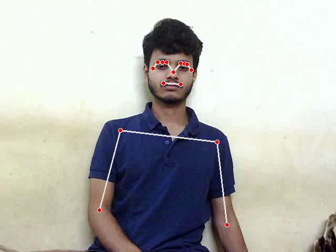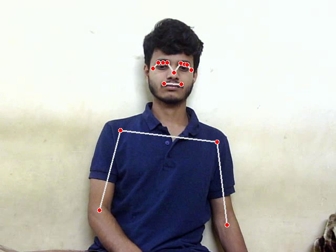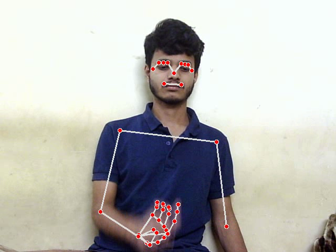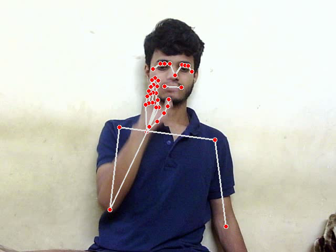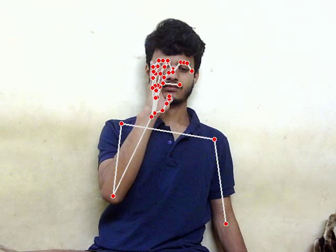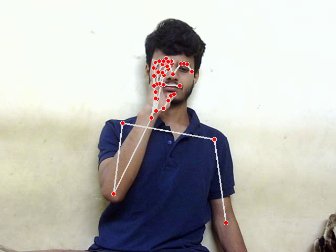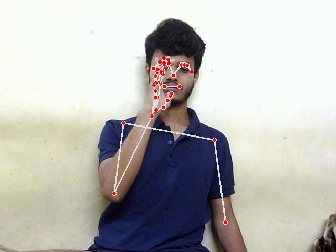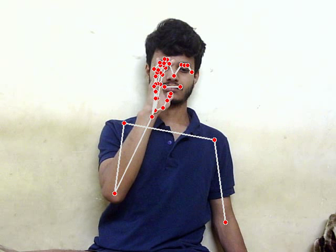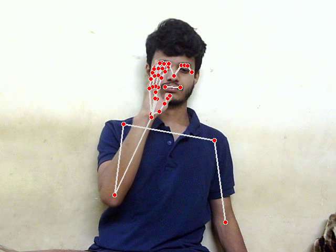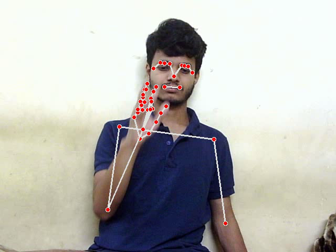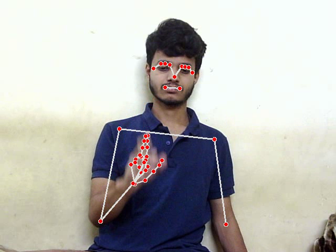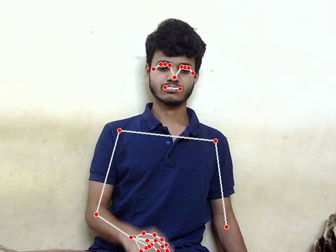mother